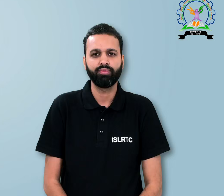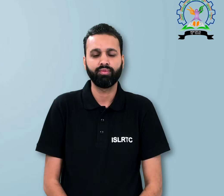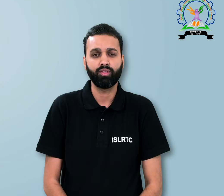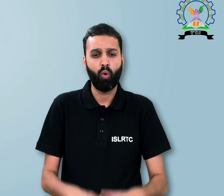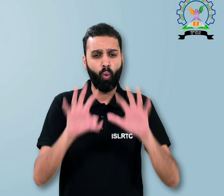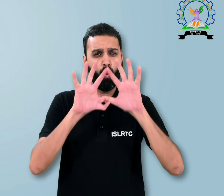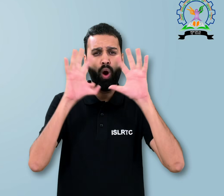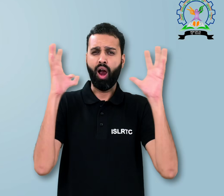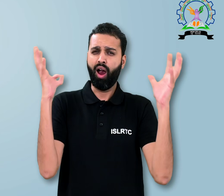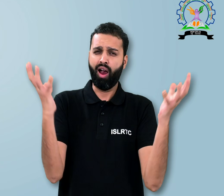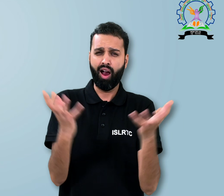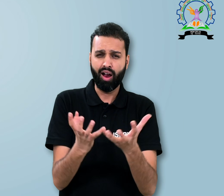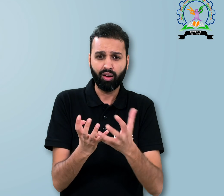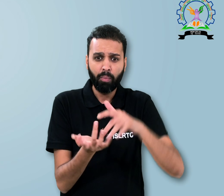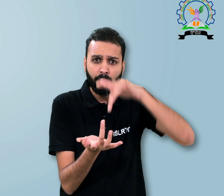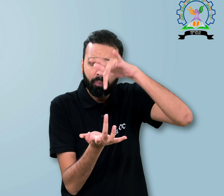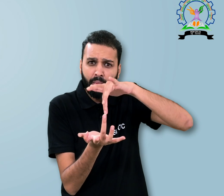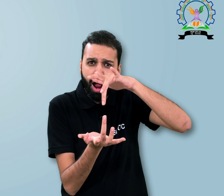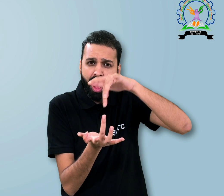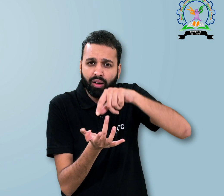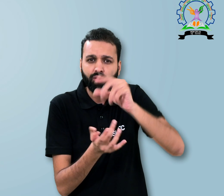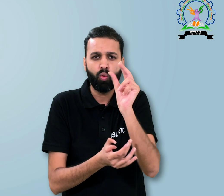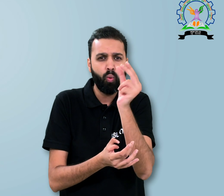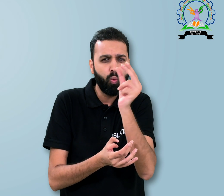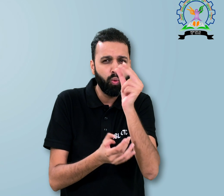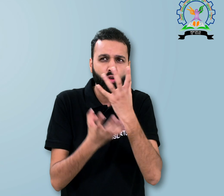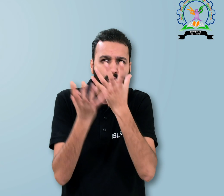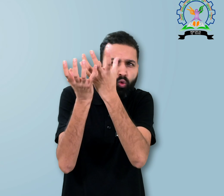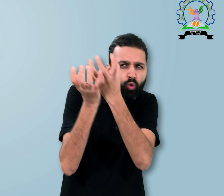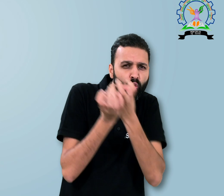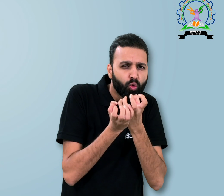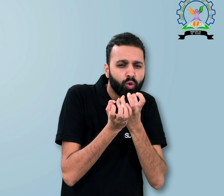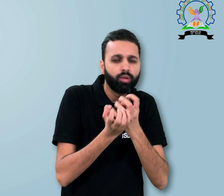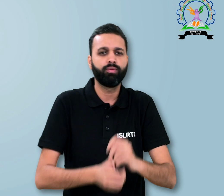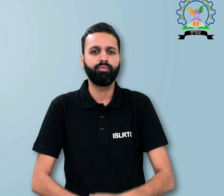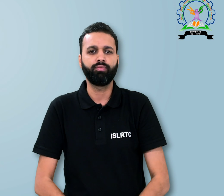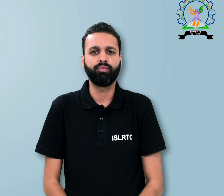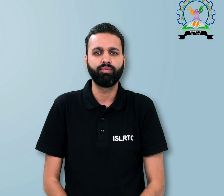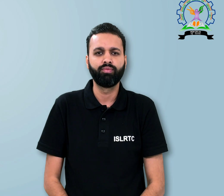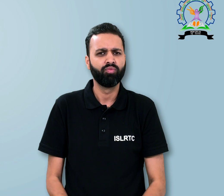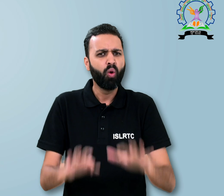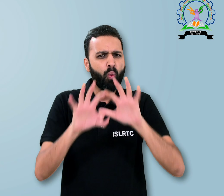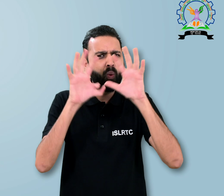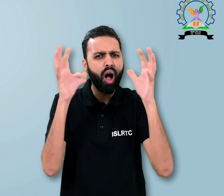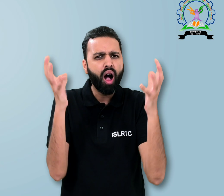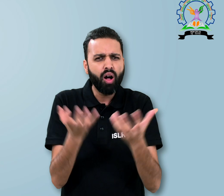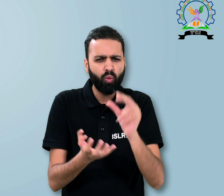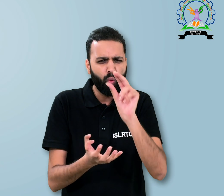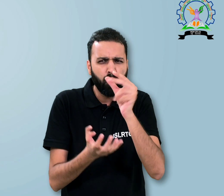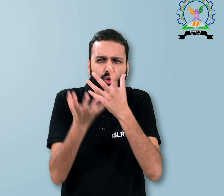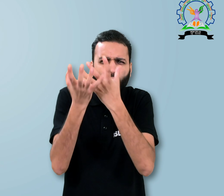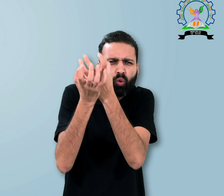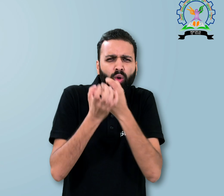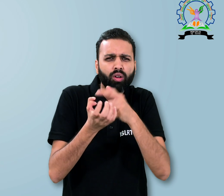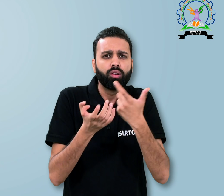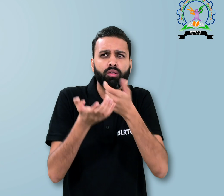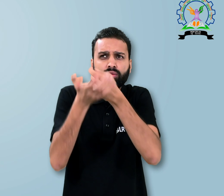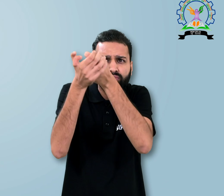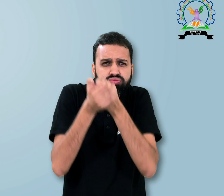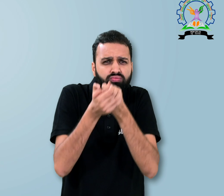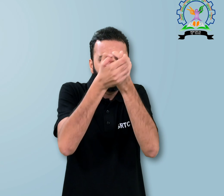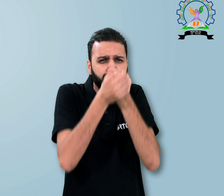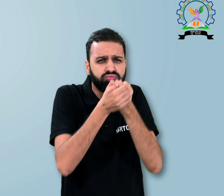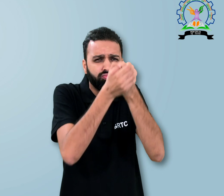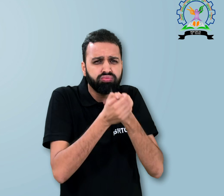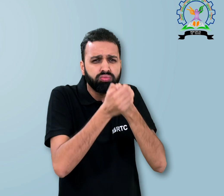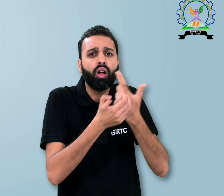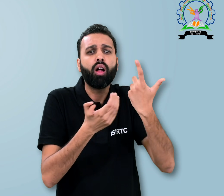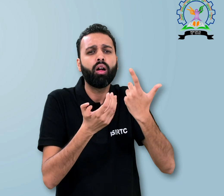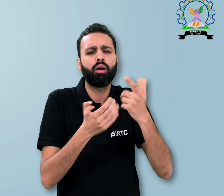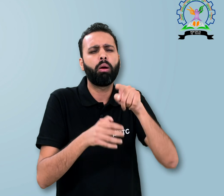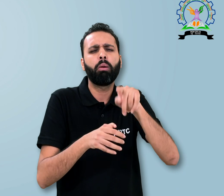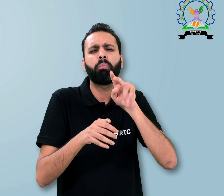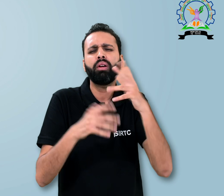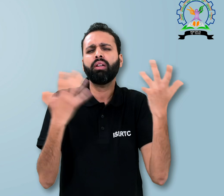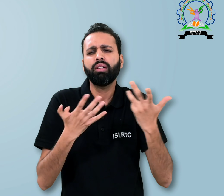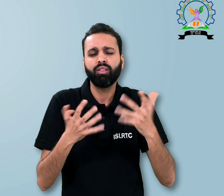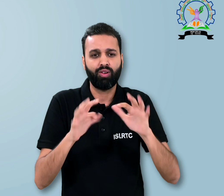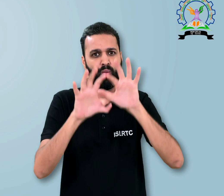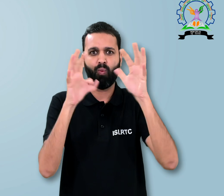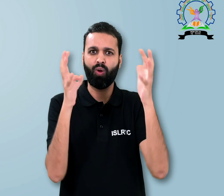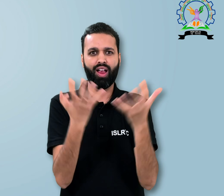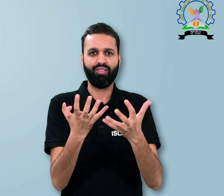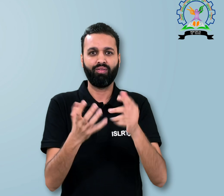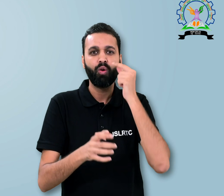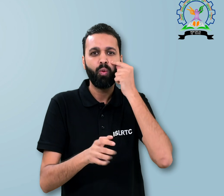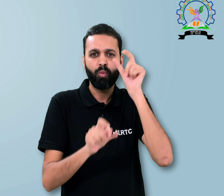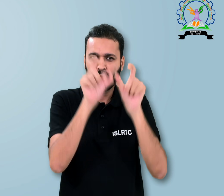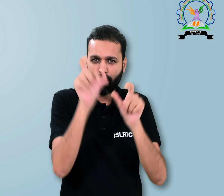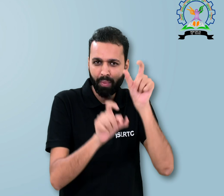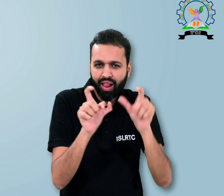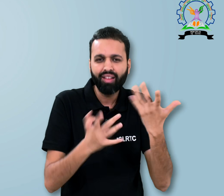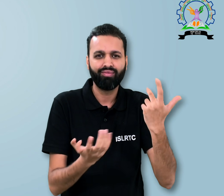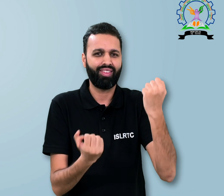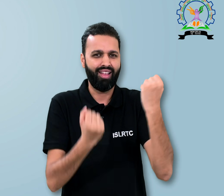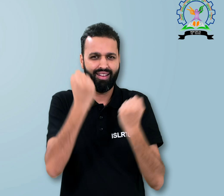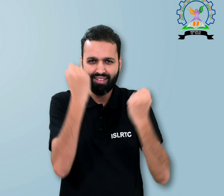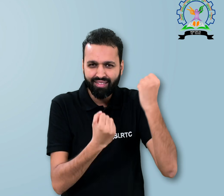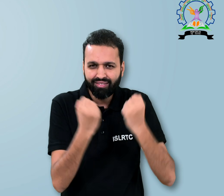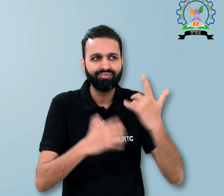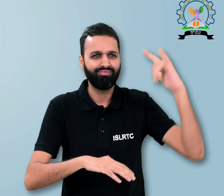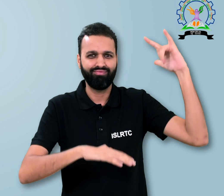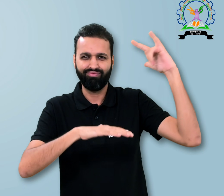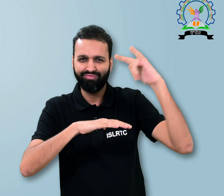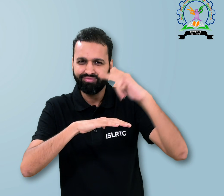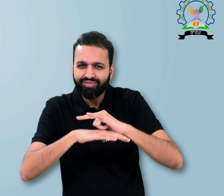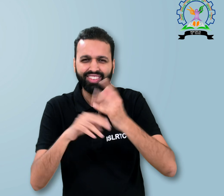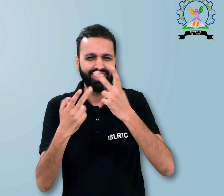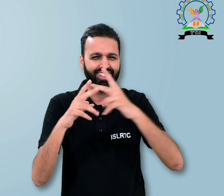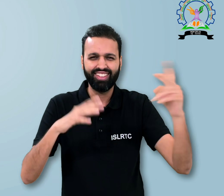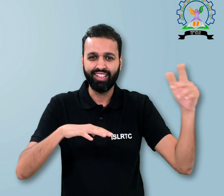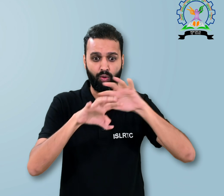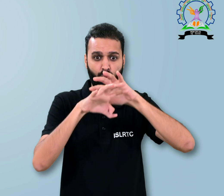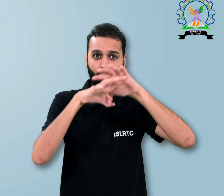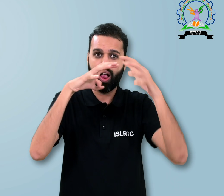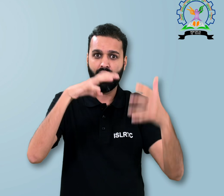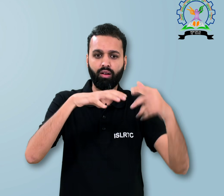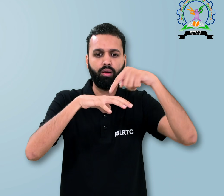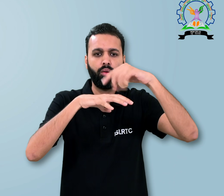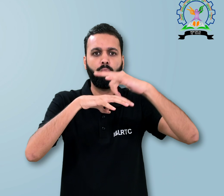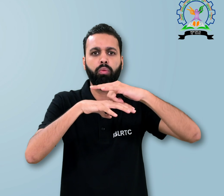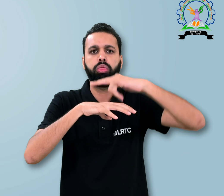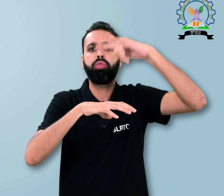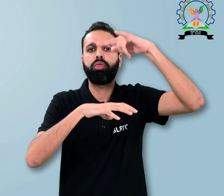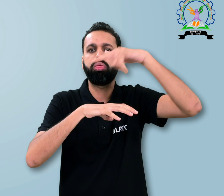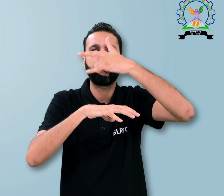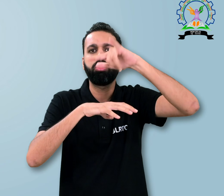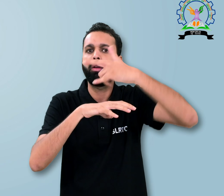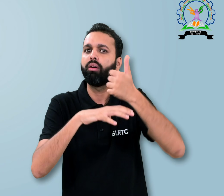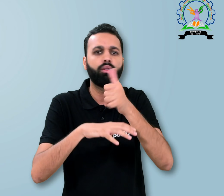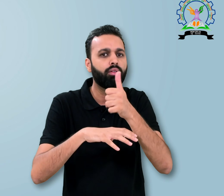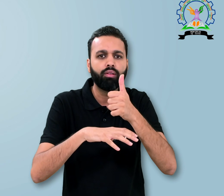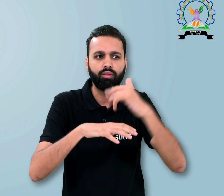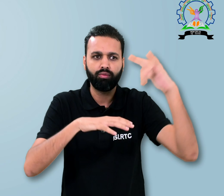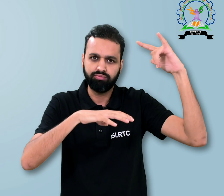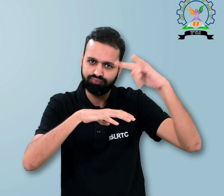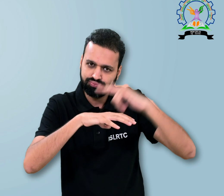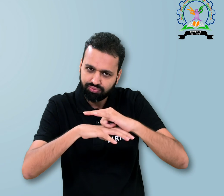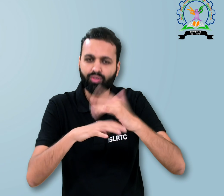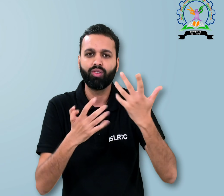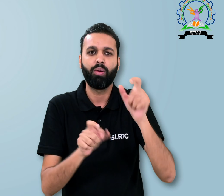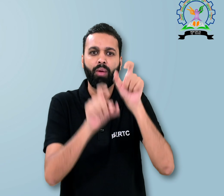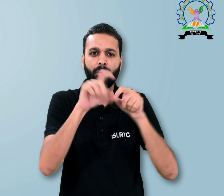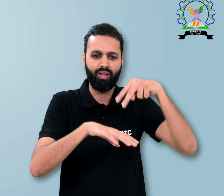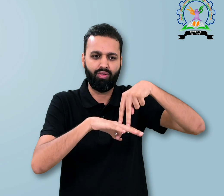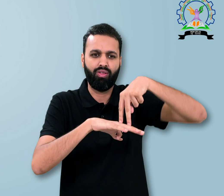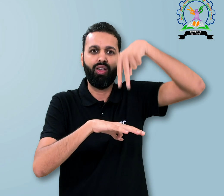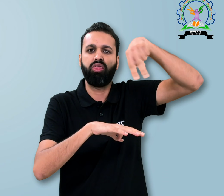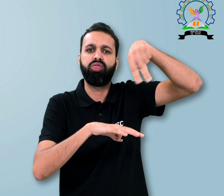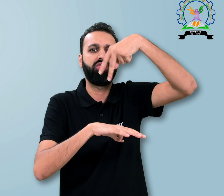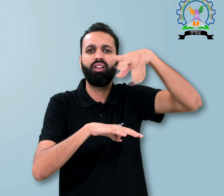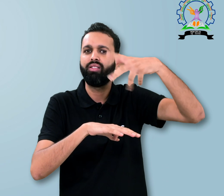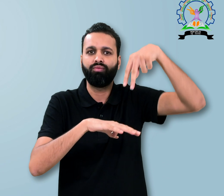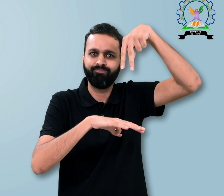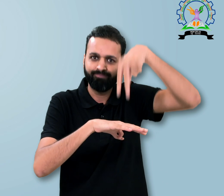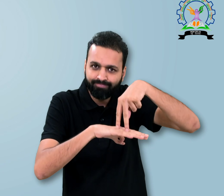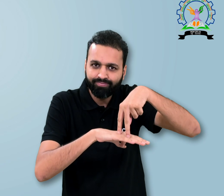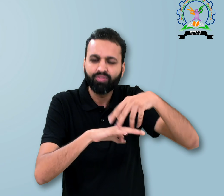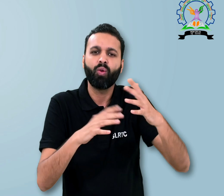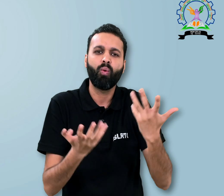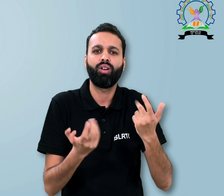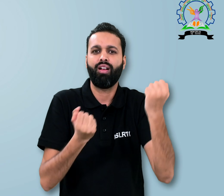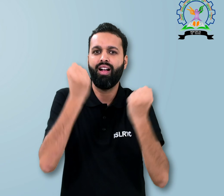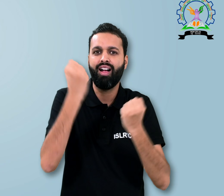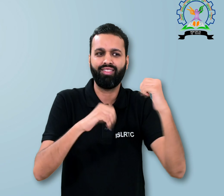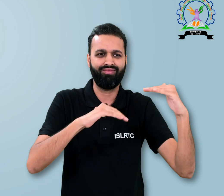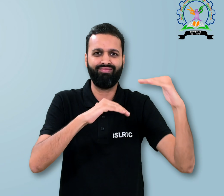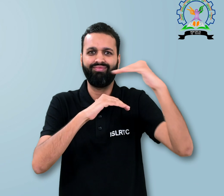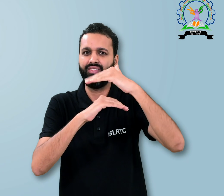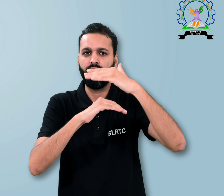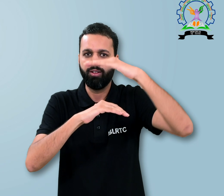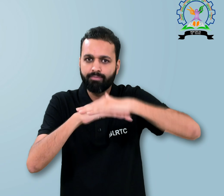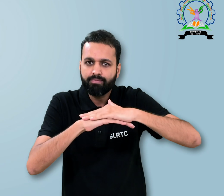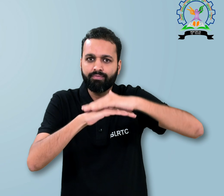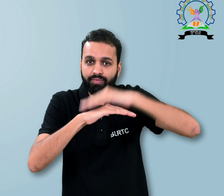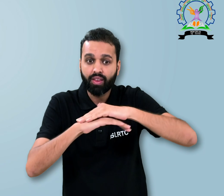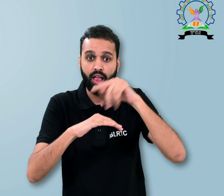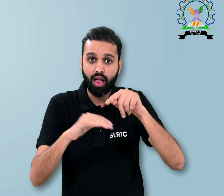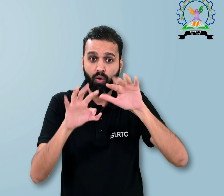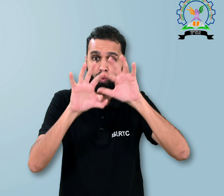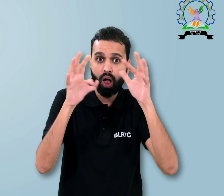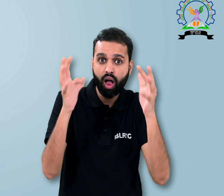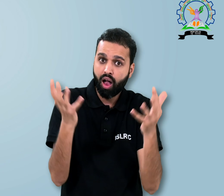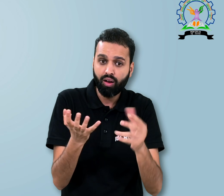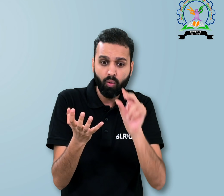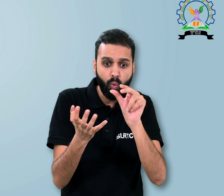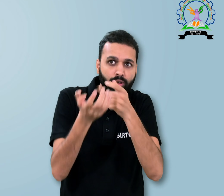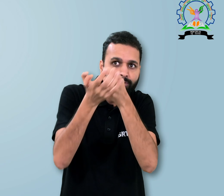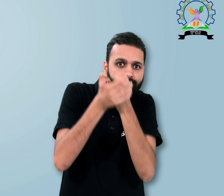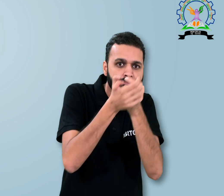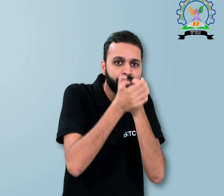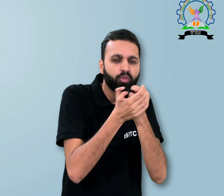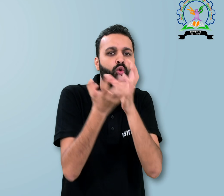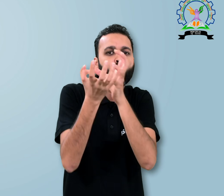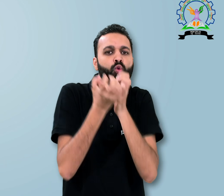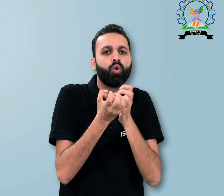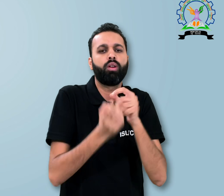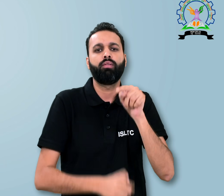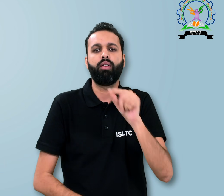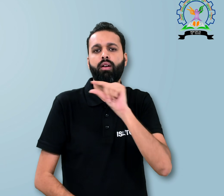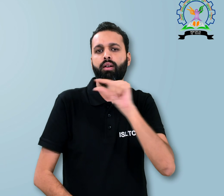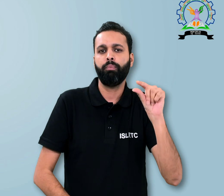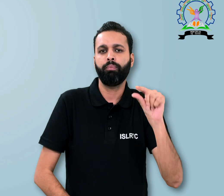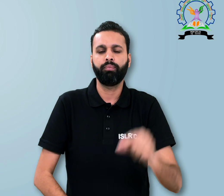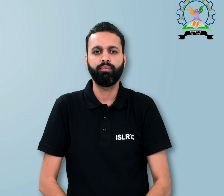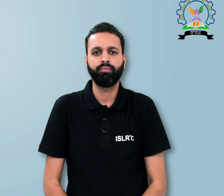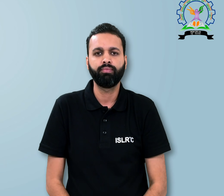Gravitational Force Gravitational force is the attractive force exerted by the earth on all the objects in the universe.